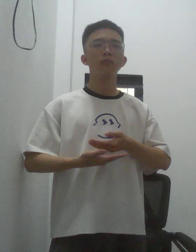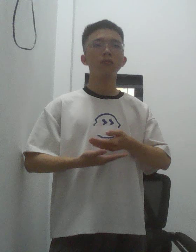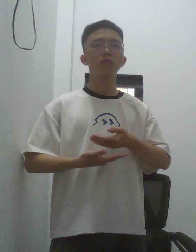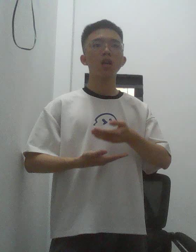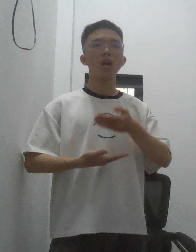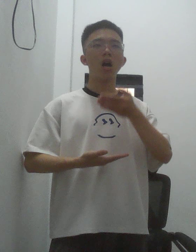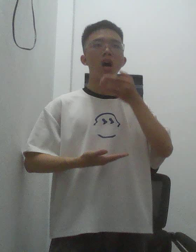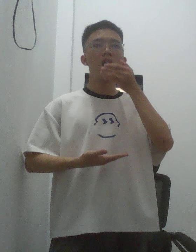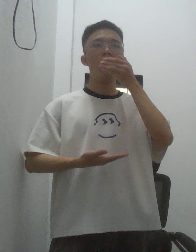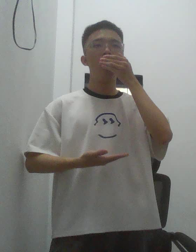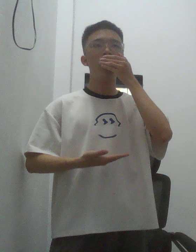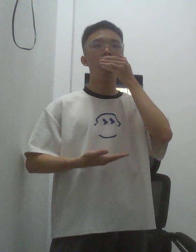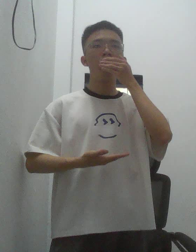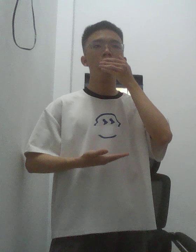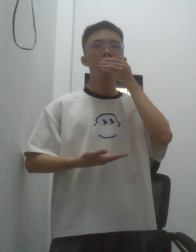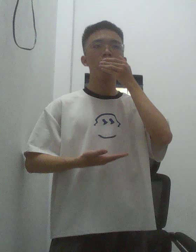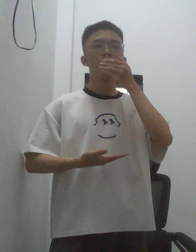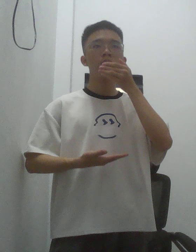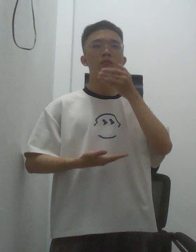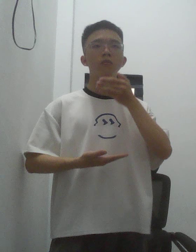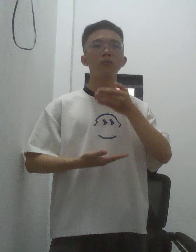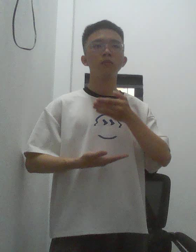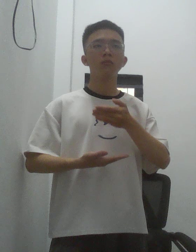sup